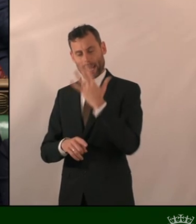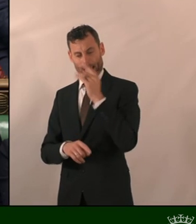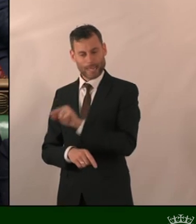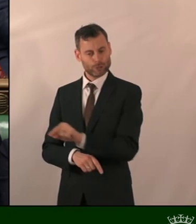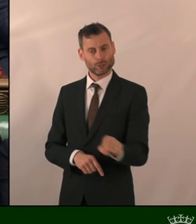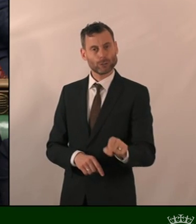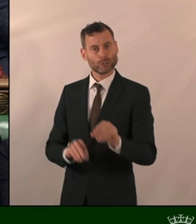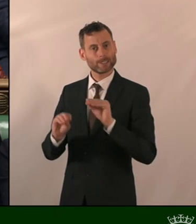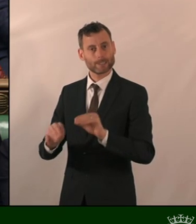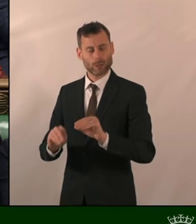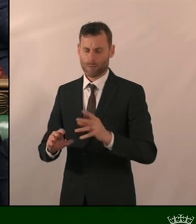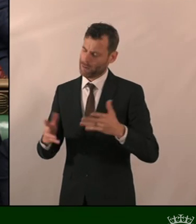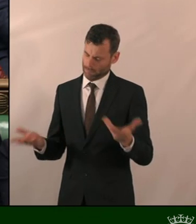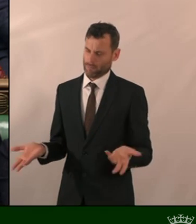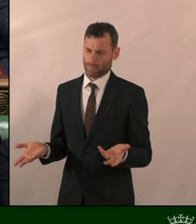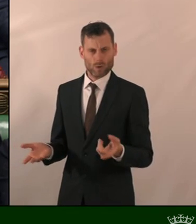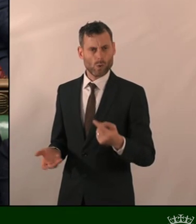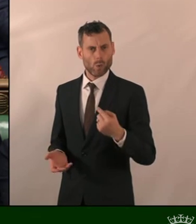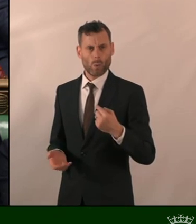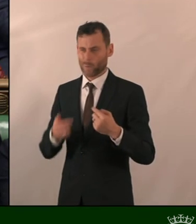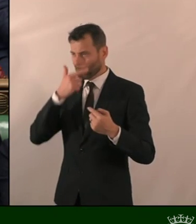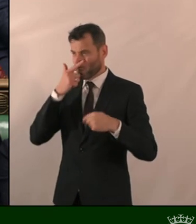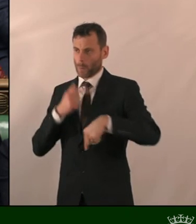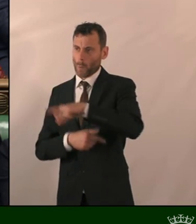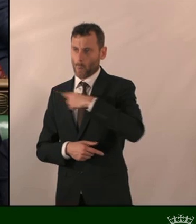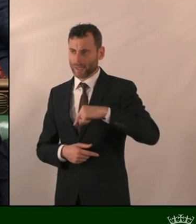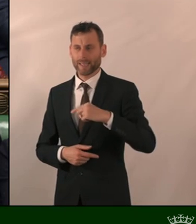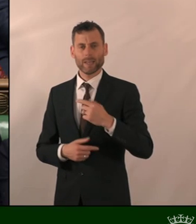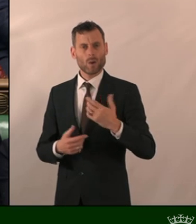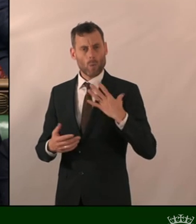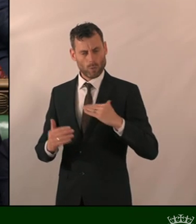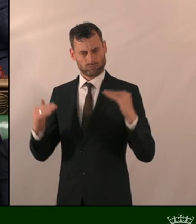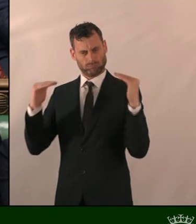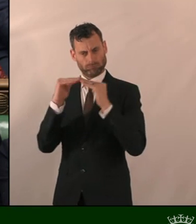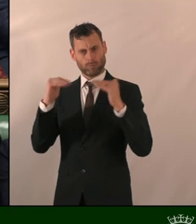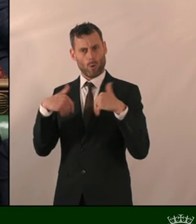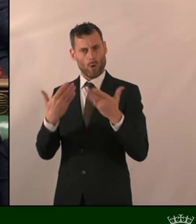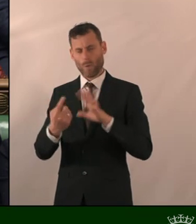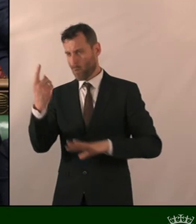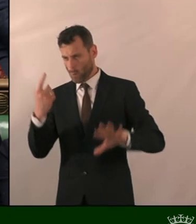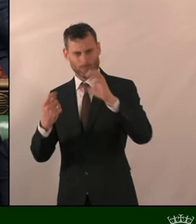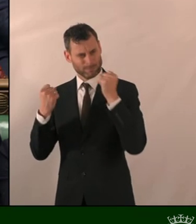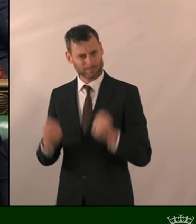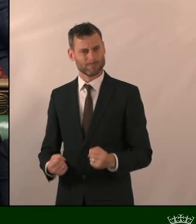I make absolutely no apology for the campaign for levelling up that we are about to undertake.